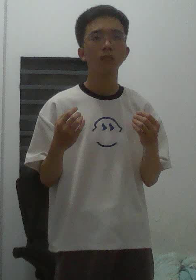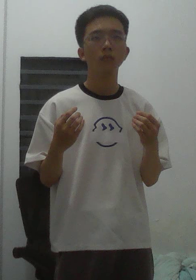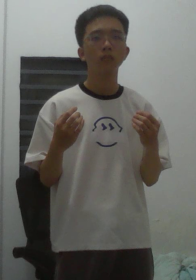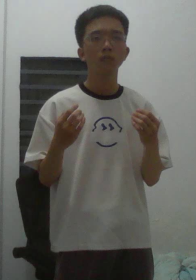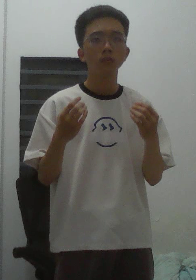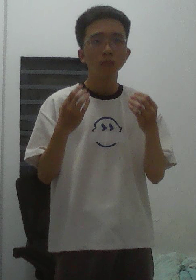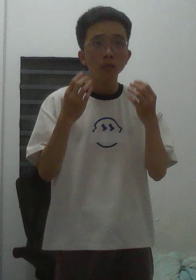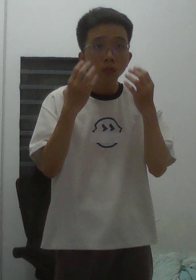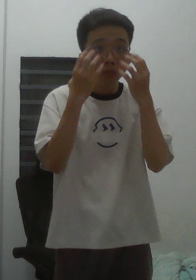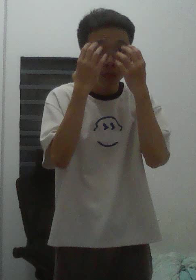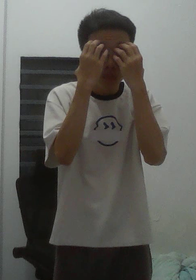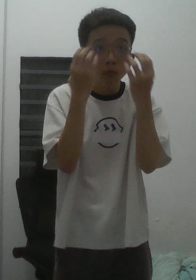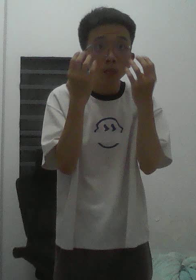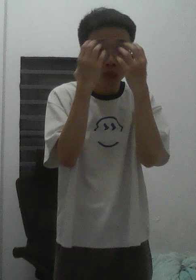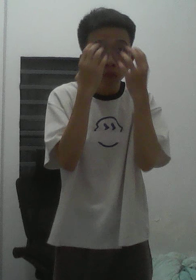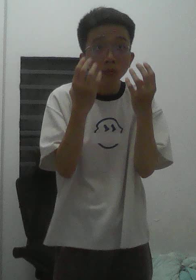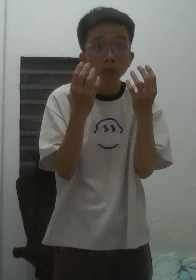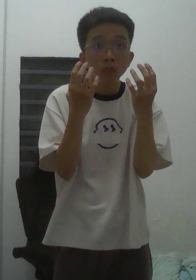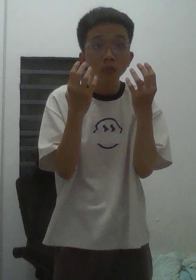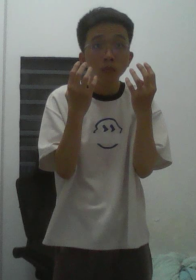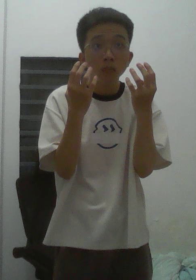ngac nhien